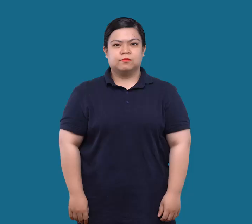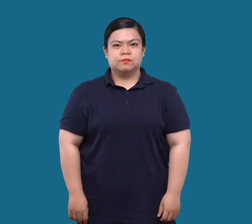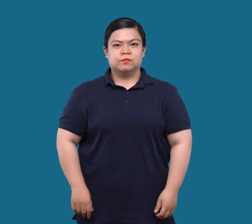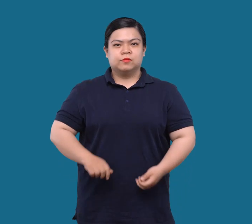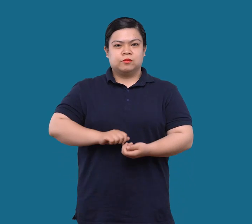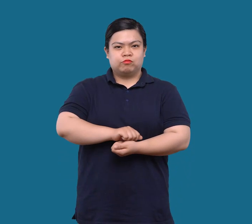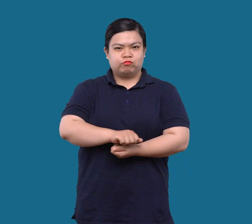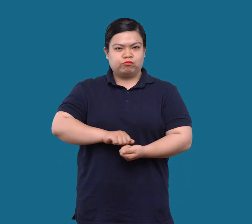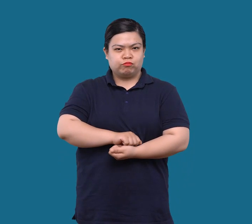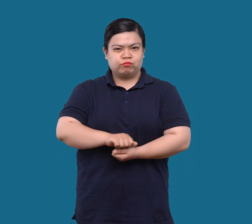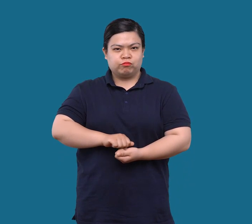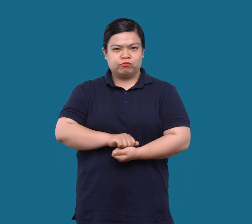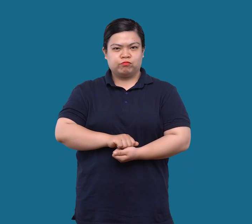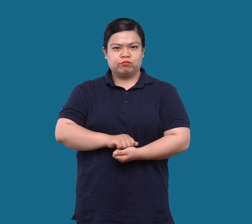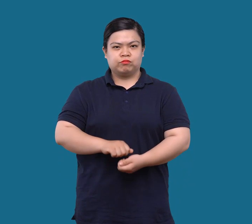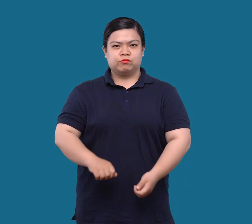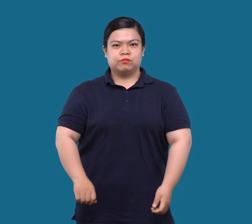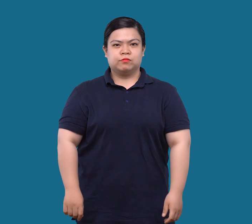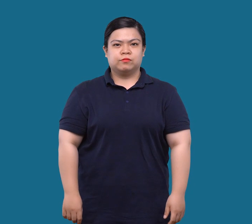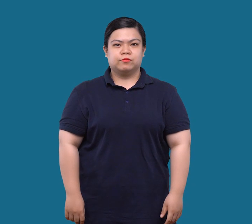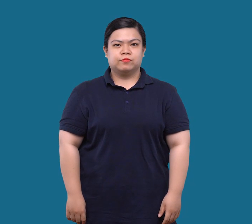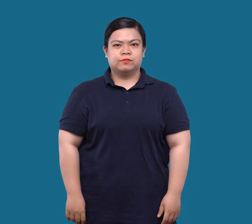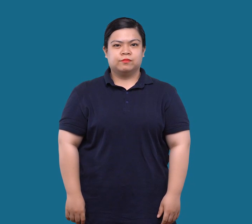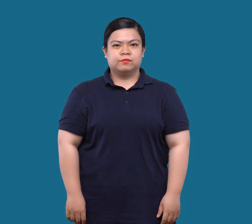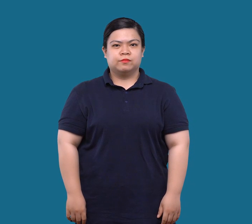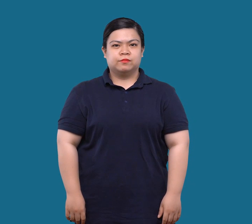tiêu hoá